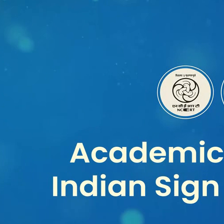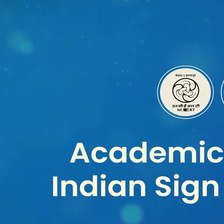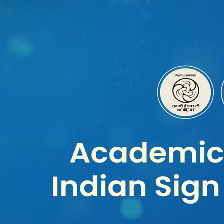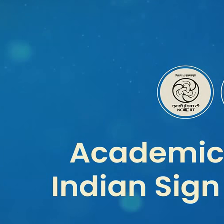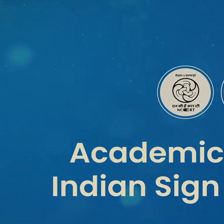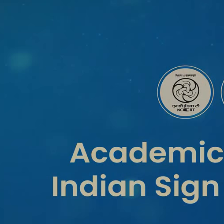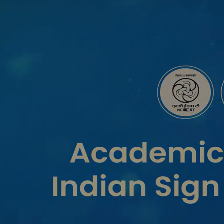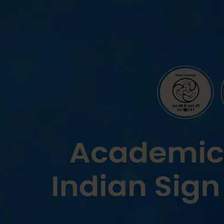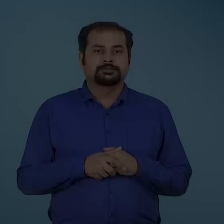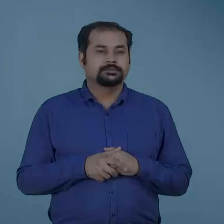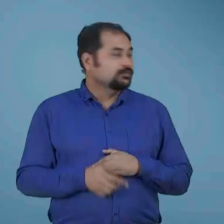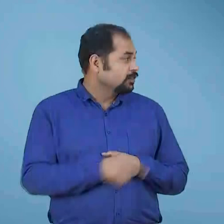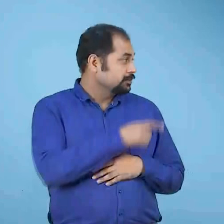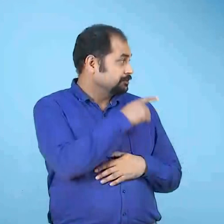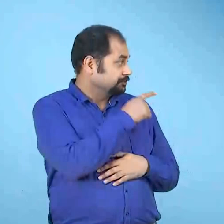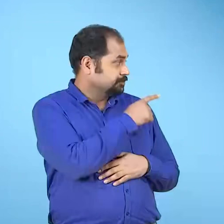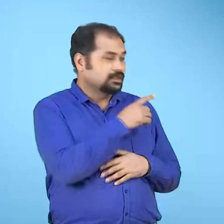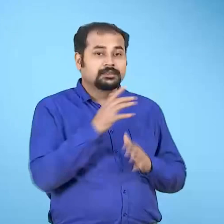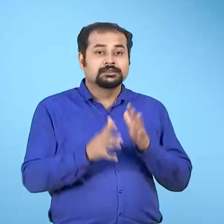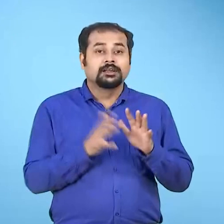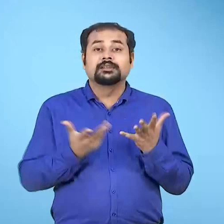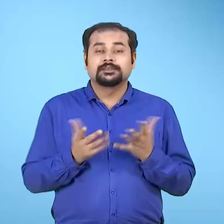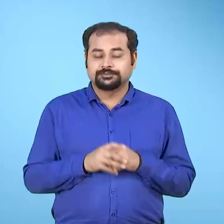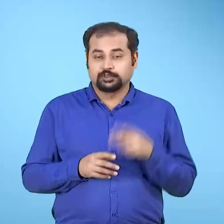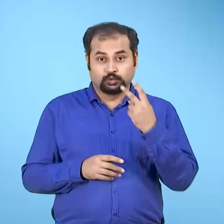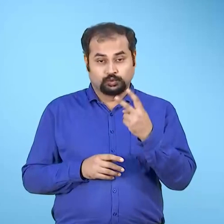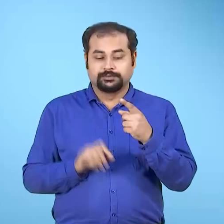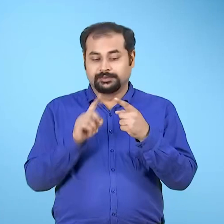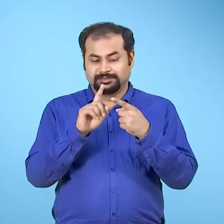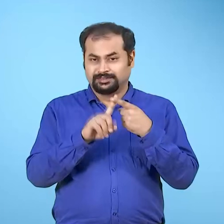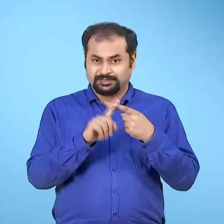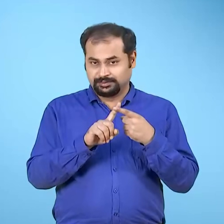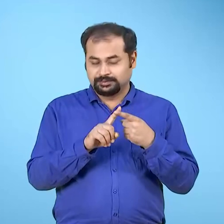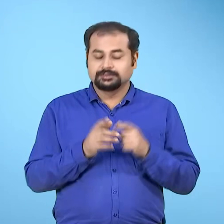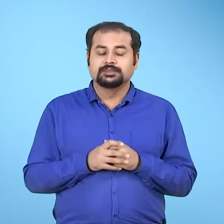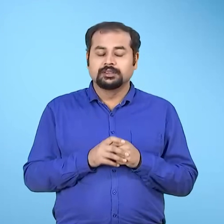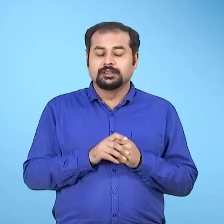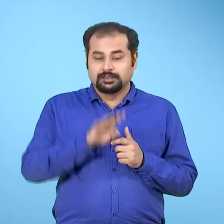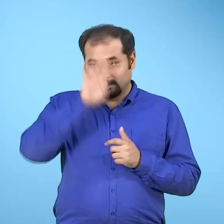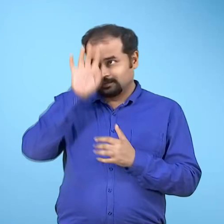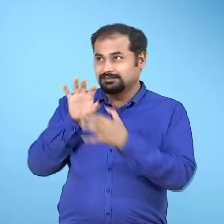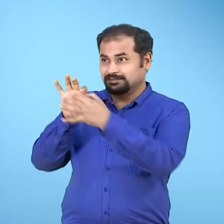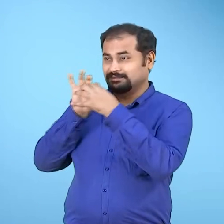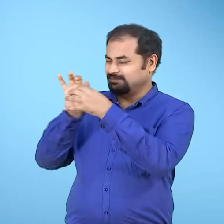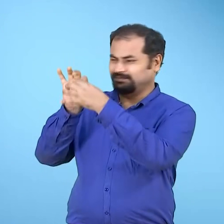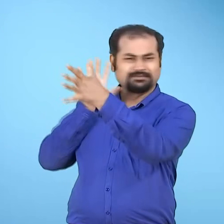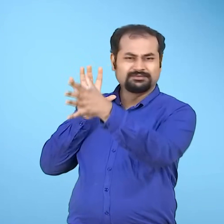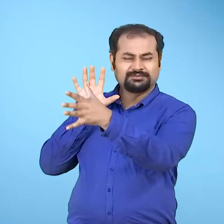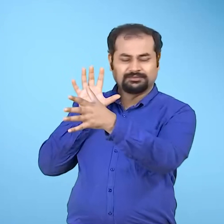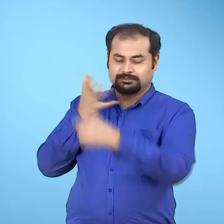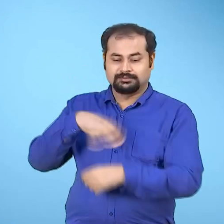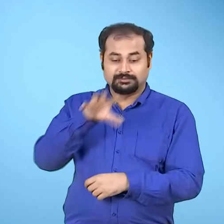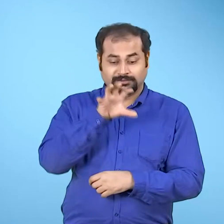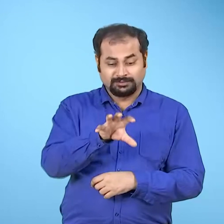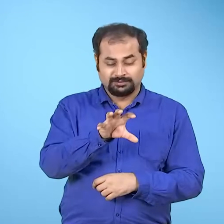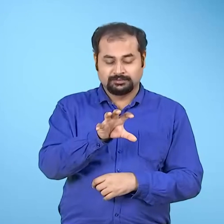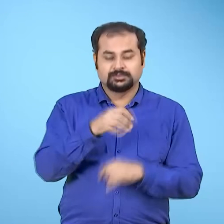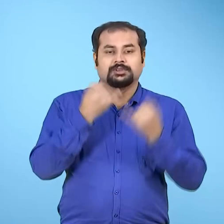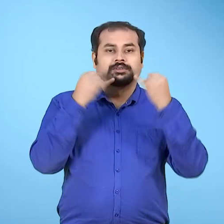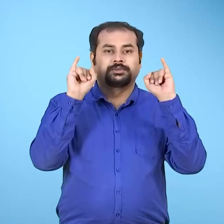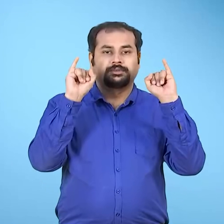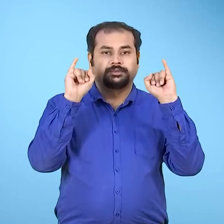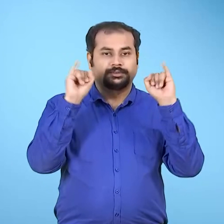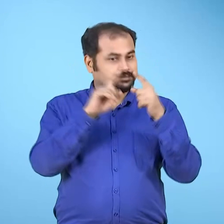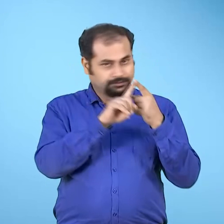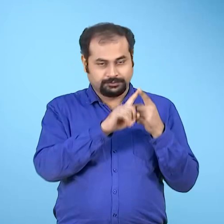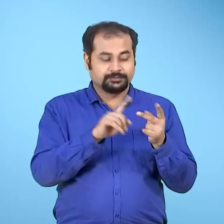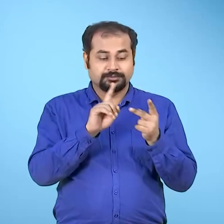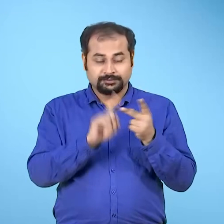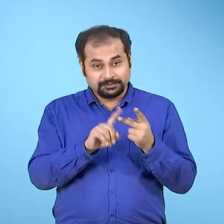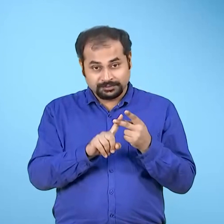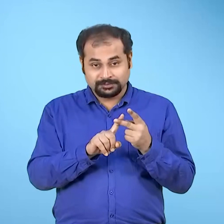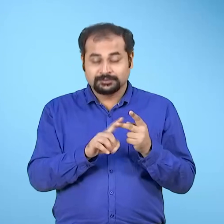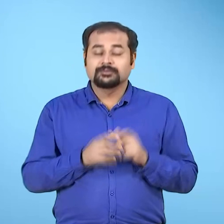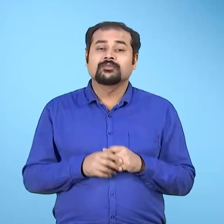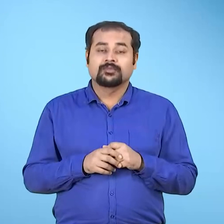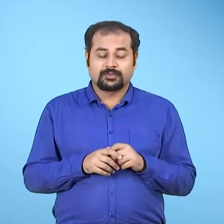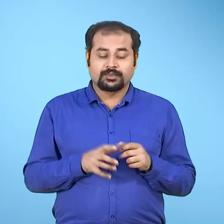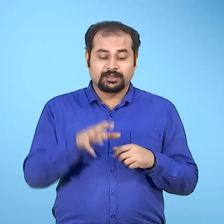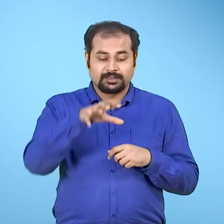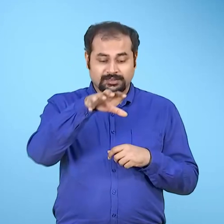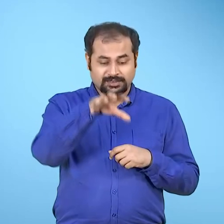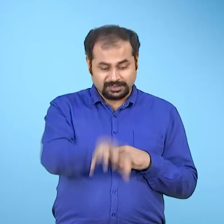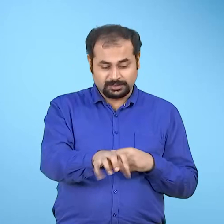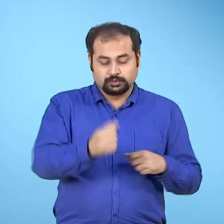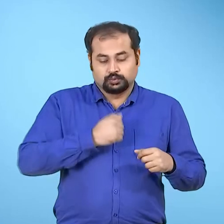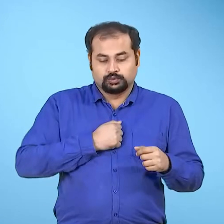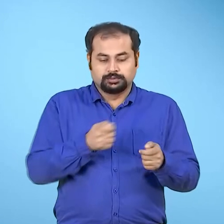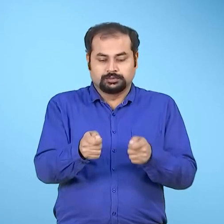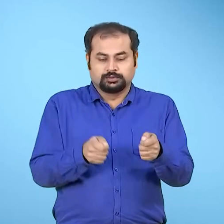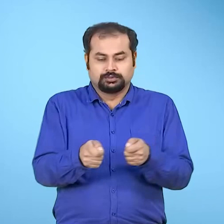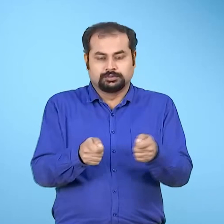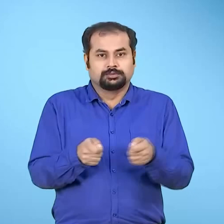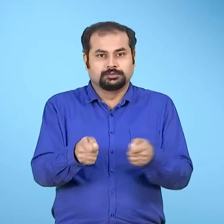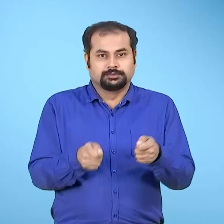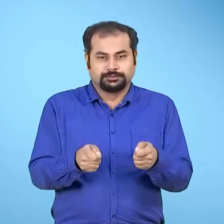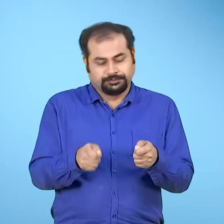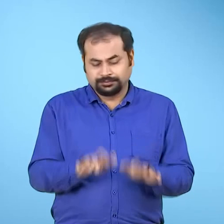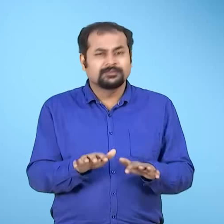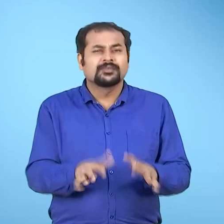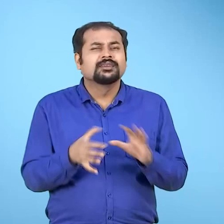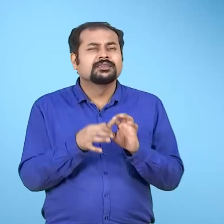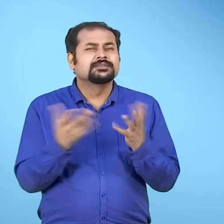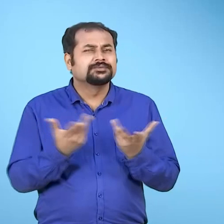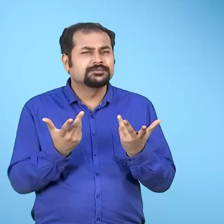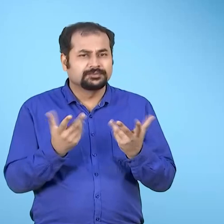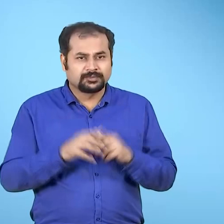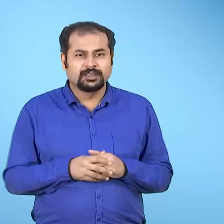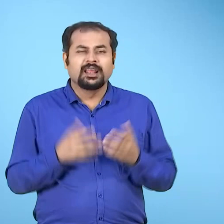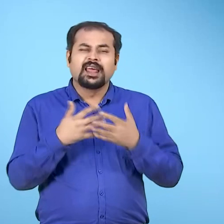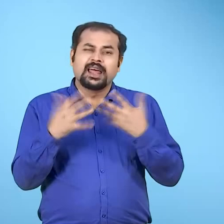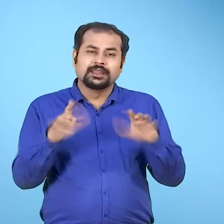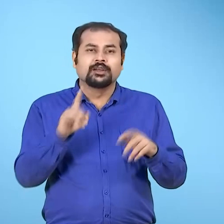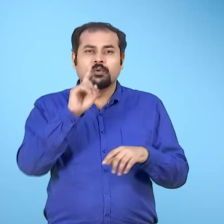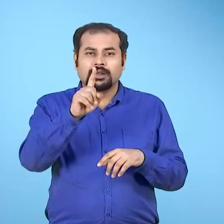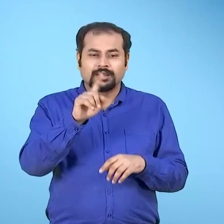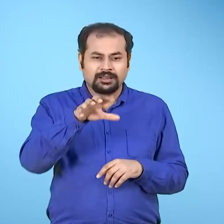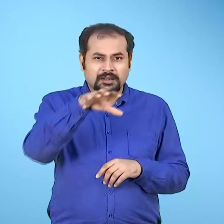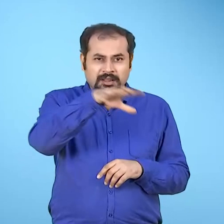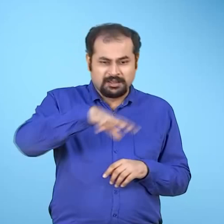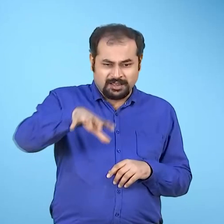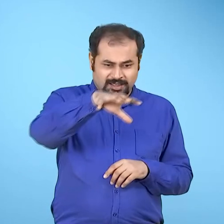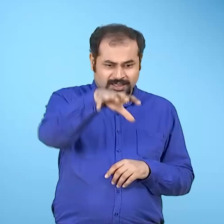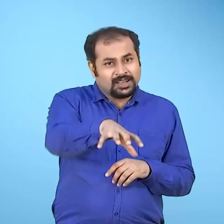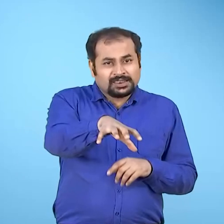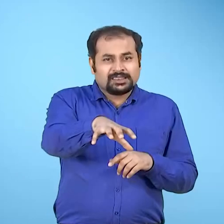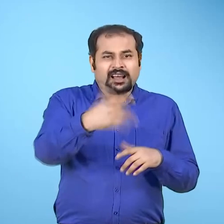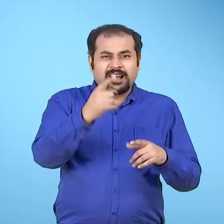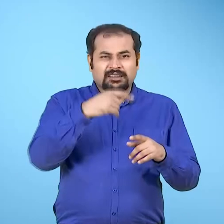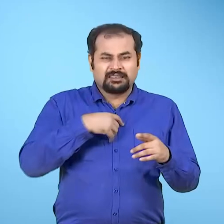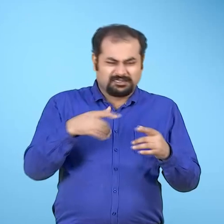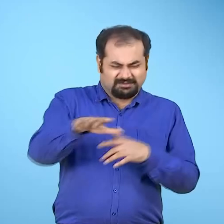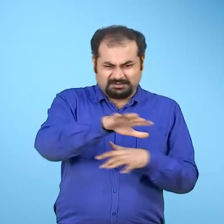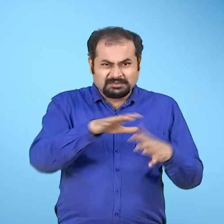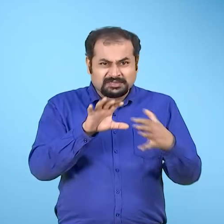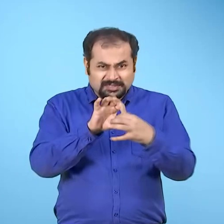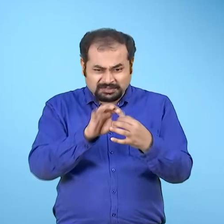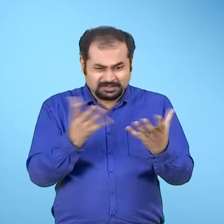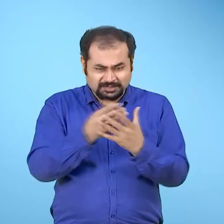Provincial autonomy Depending on the context, the following two signs can refer to provincial autonomy. Provincial autonomy refers to the capacity of the provinces to make relatively independent decisions while remaining